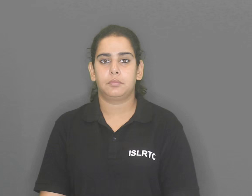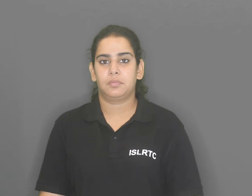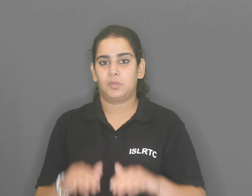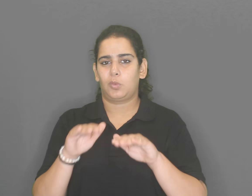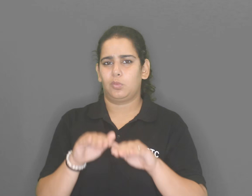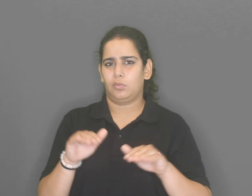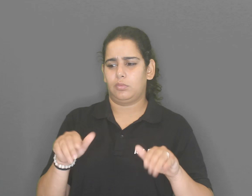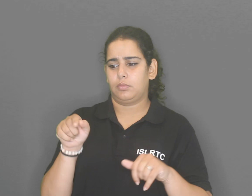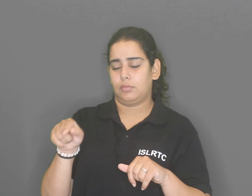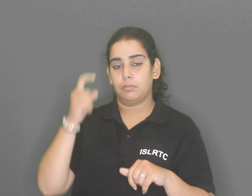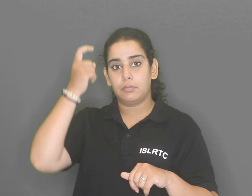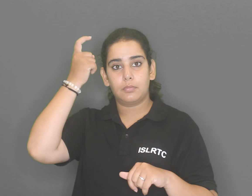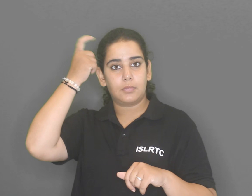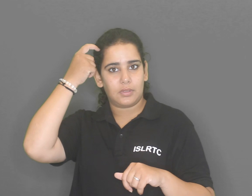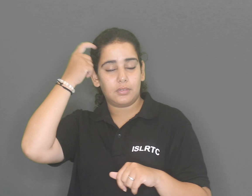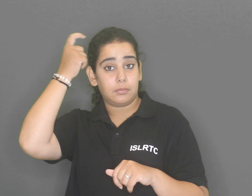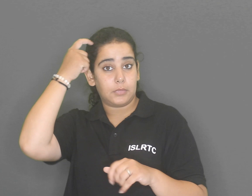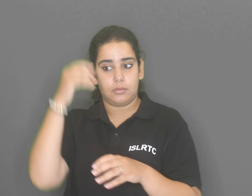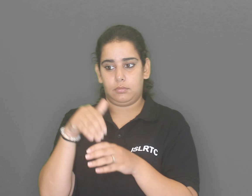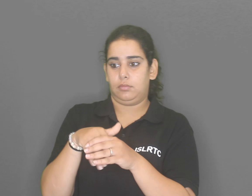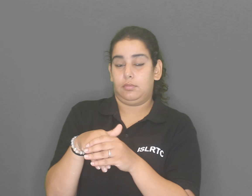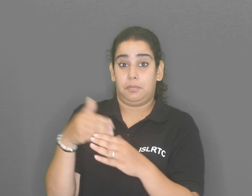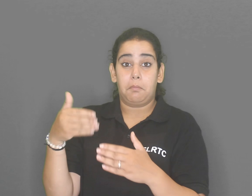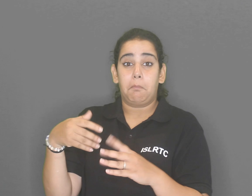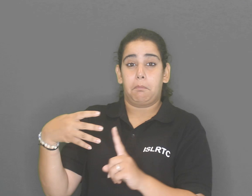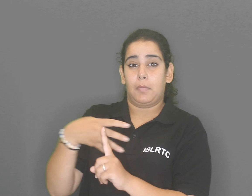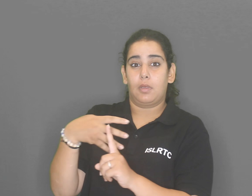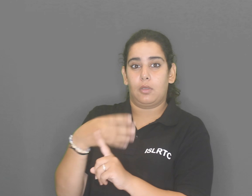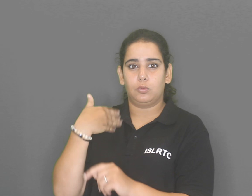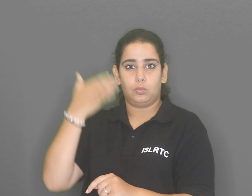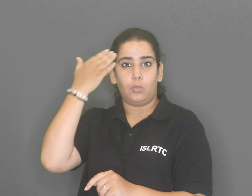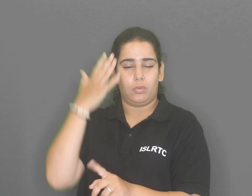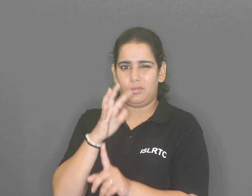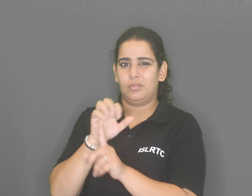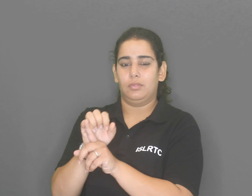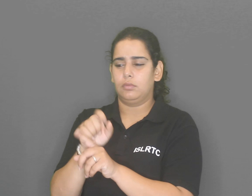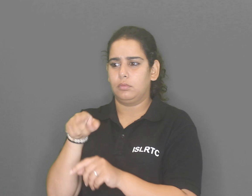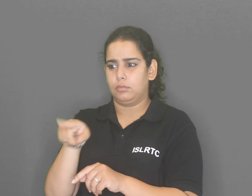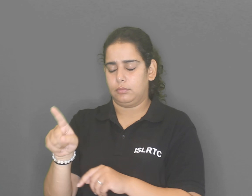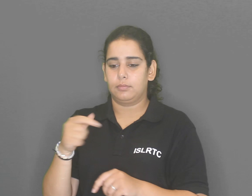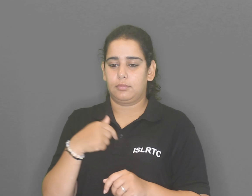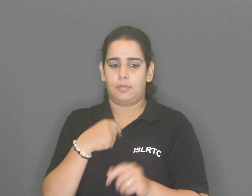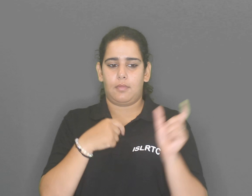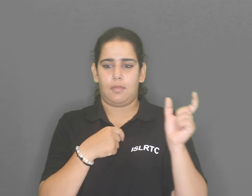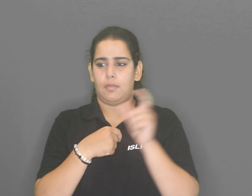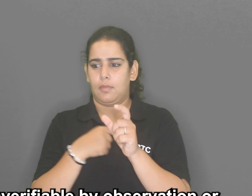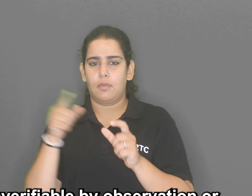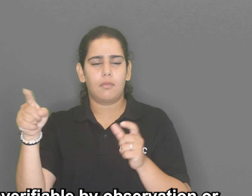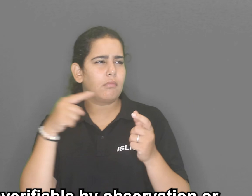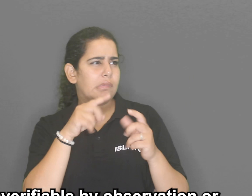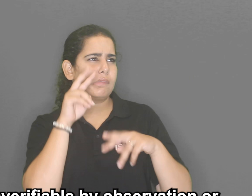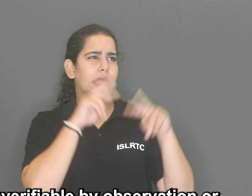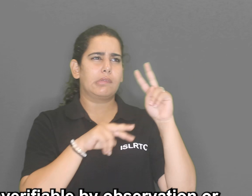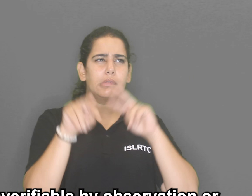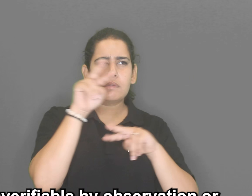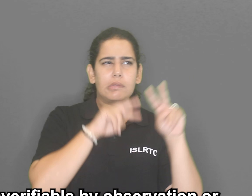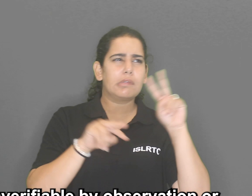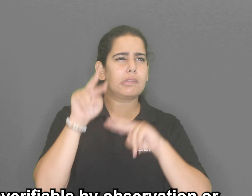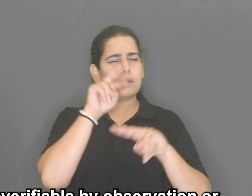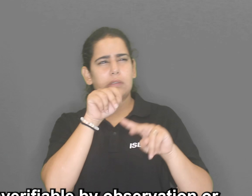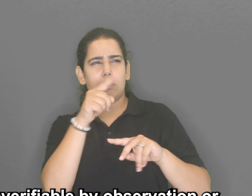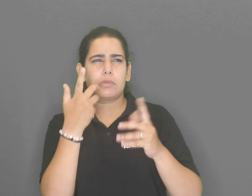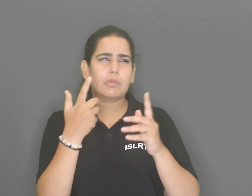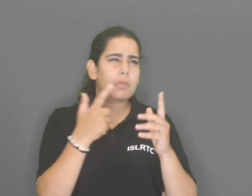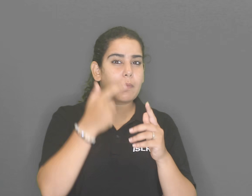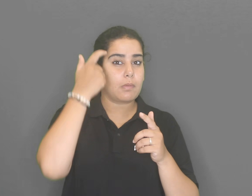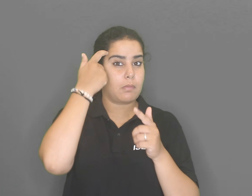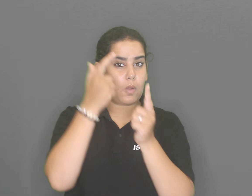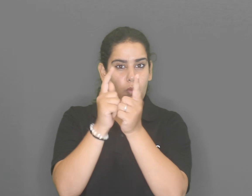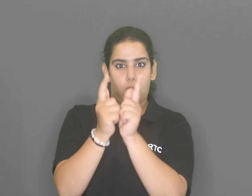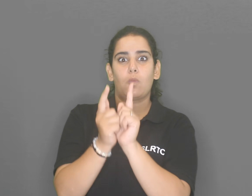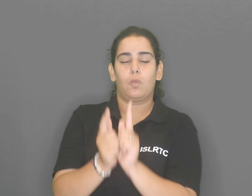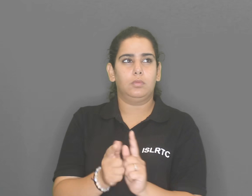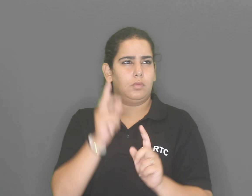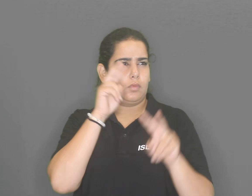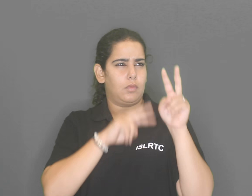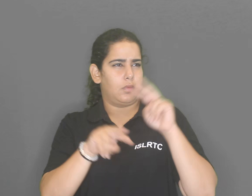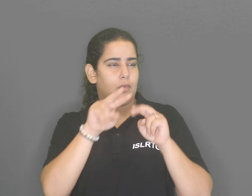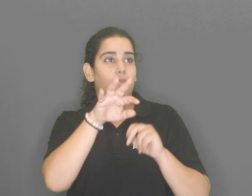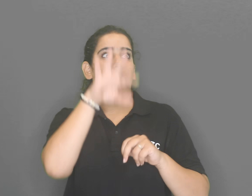Empirical based on or concerned with or verifiable by observation or experience rather than theory or pure logic